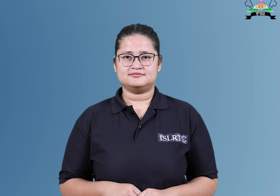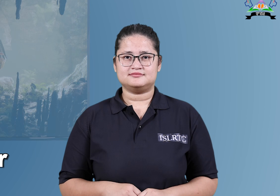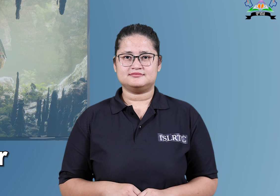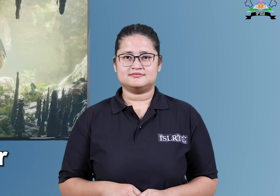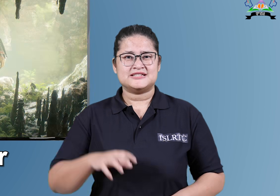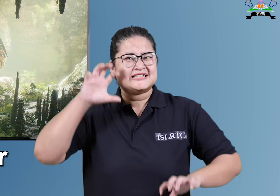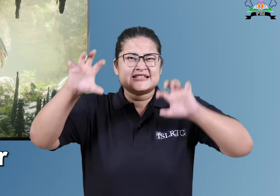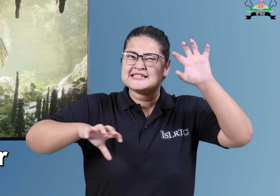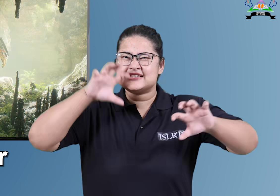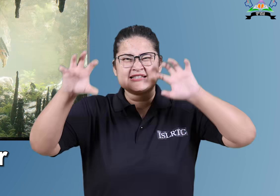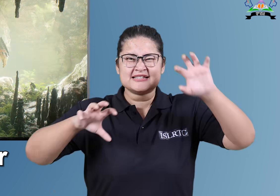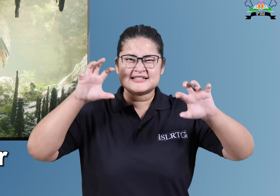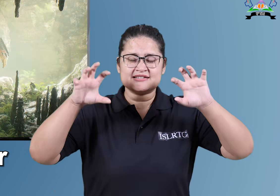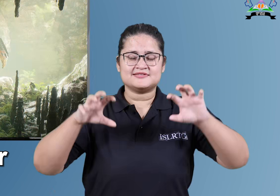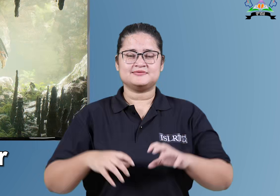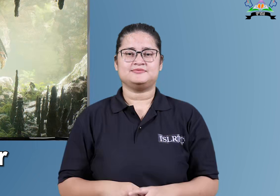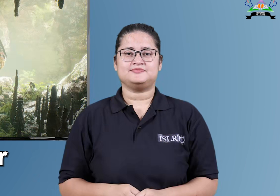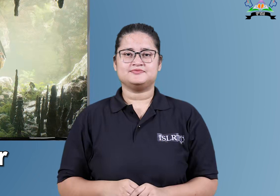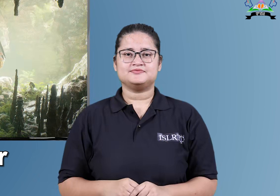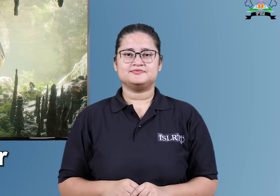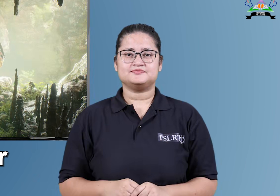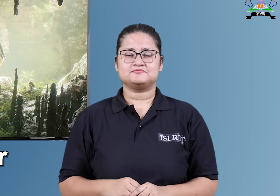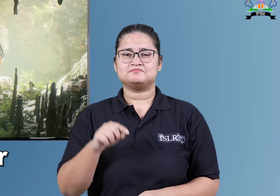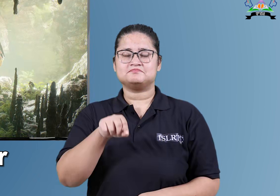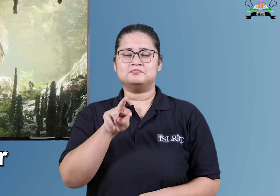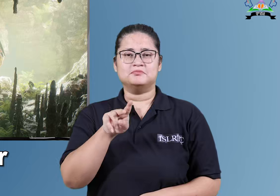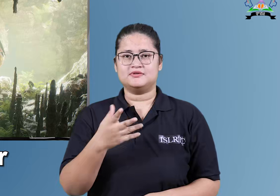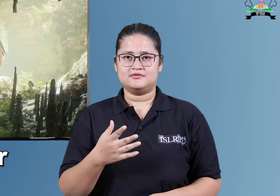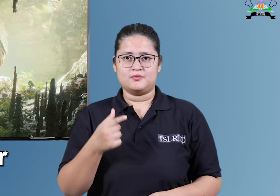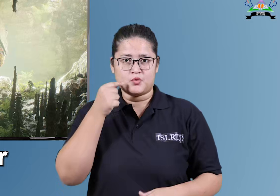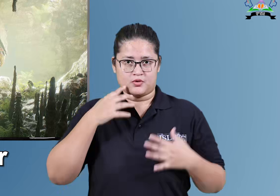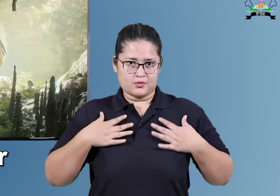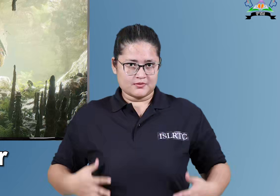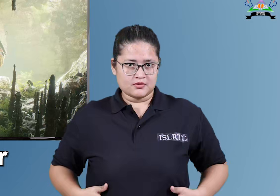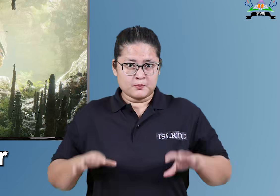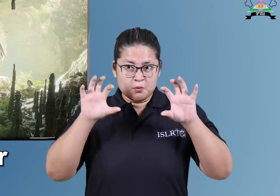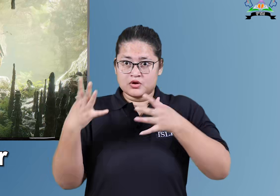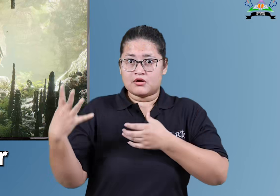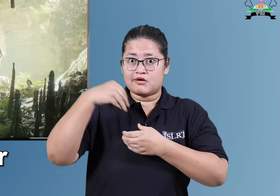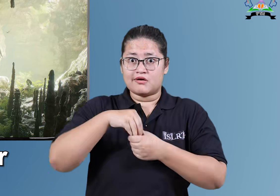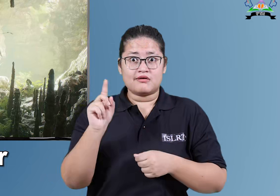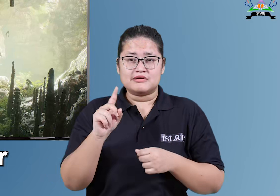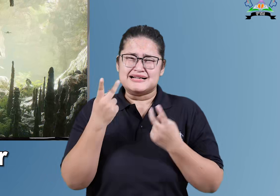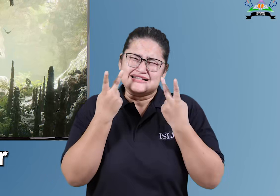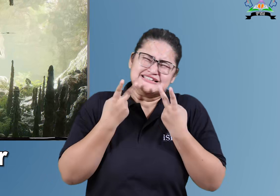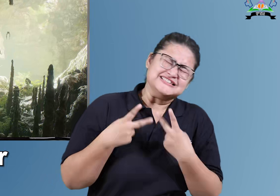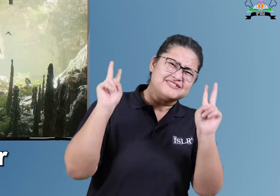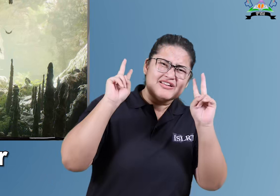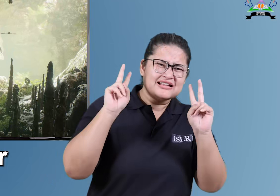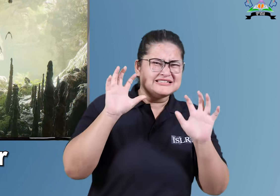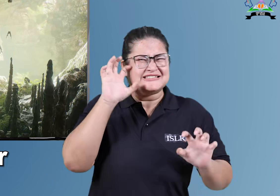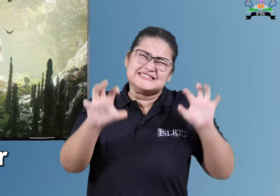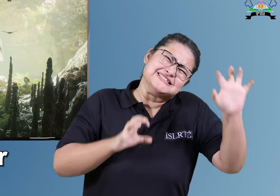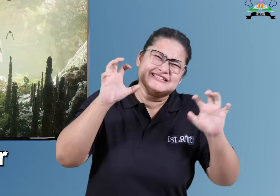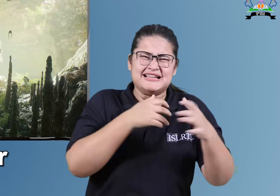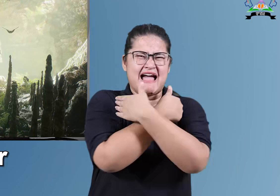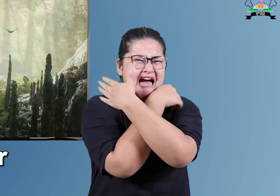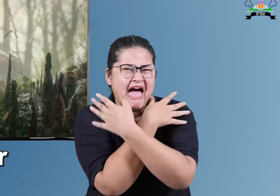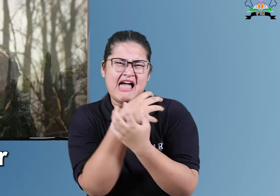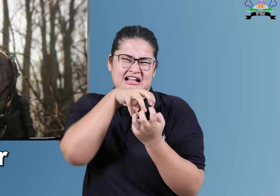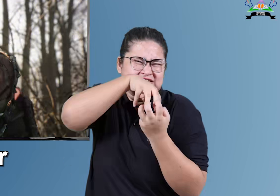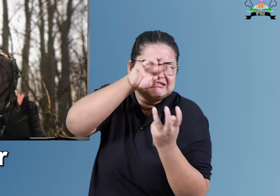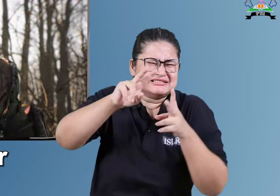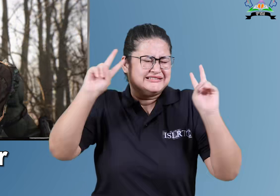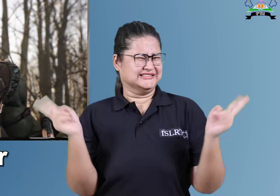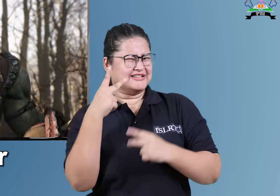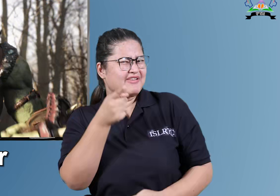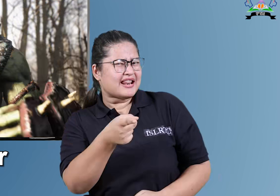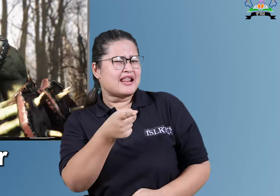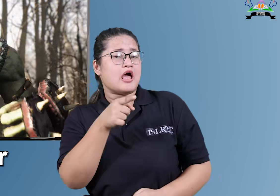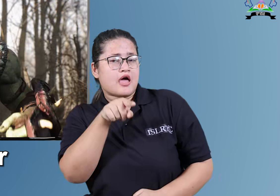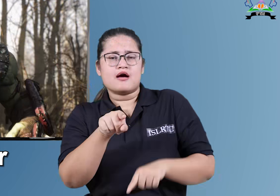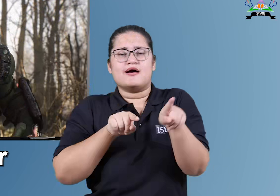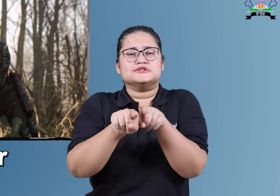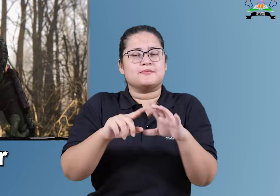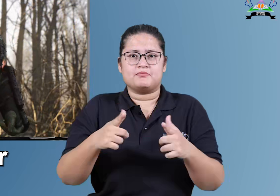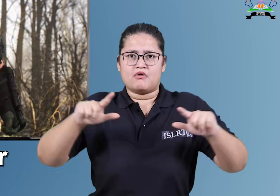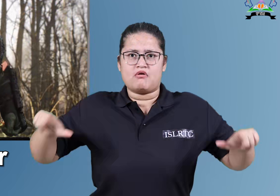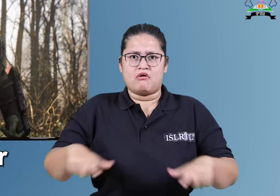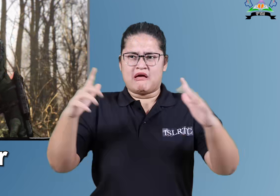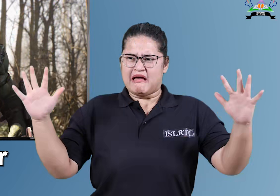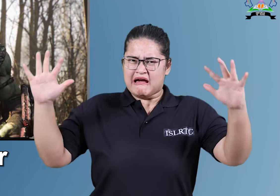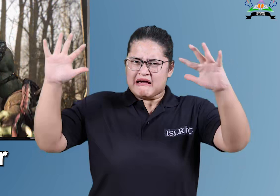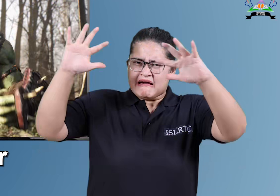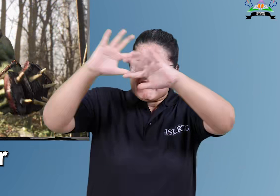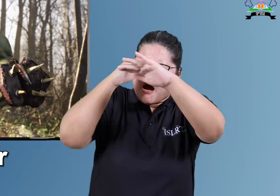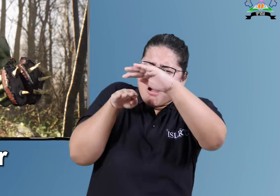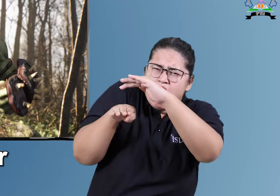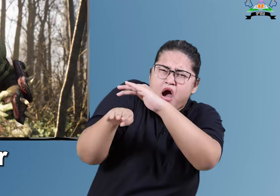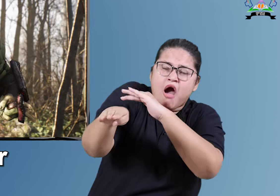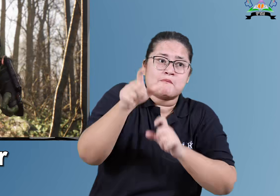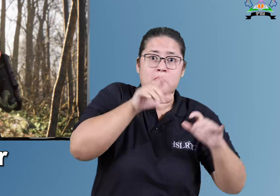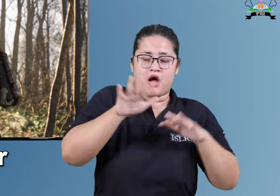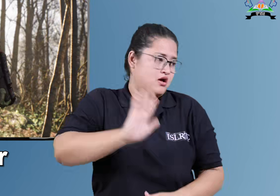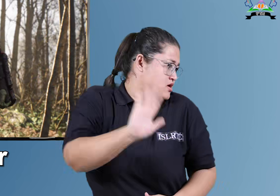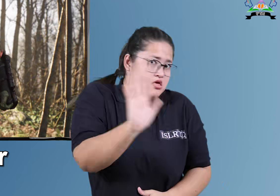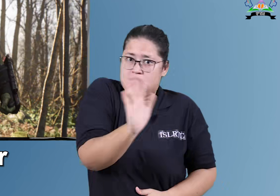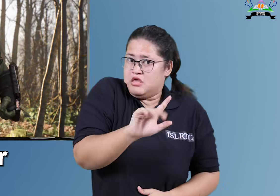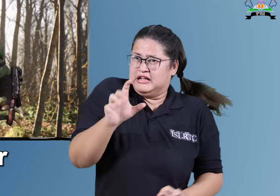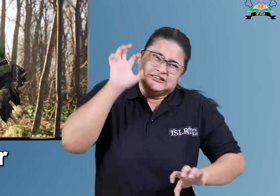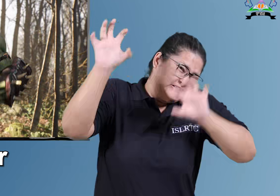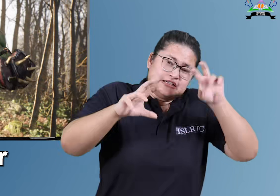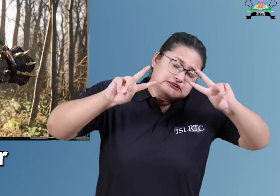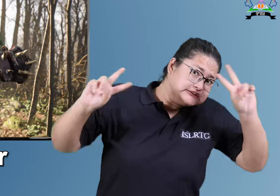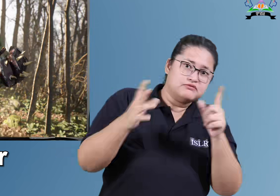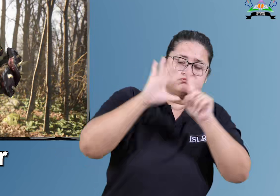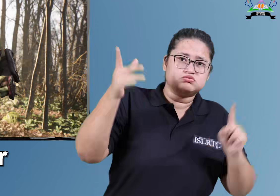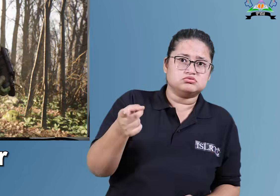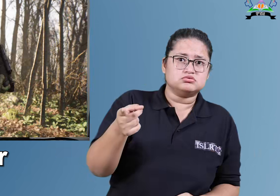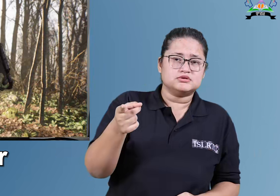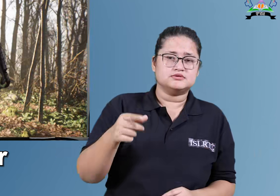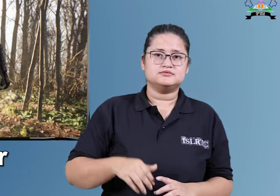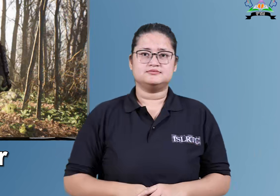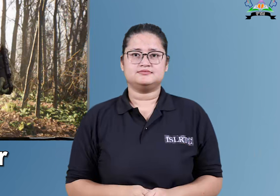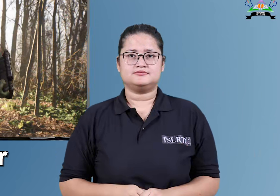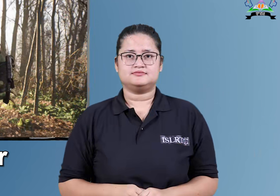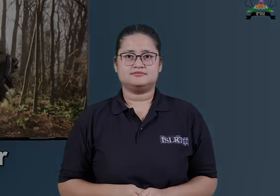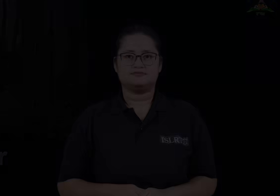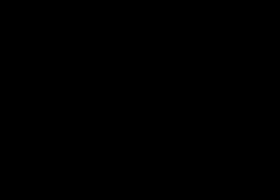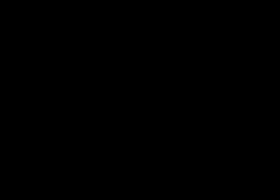Monster Monsters are not real but are typically characterized by exaggerated features, such as large eyes, sharp claws or grotesque shapes. For example, I am afraid to go into the forest because I'm scared of the monster.